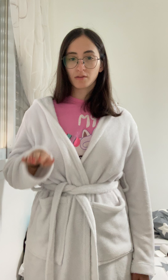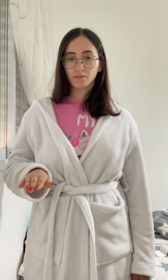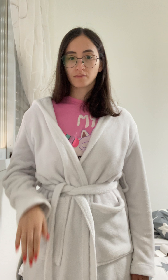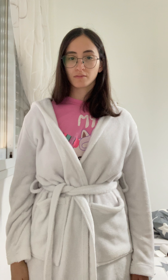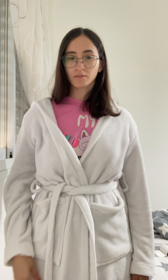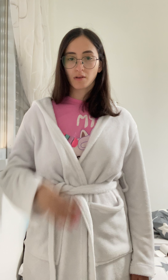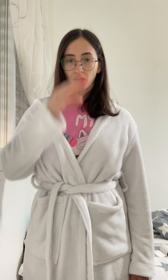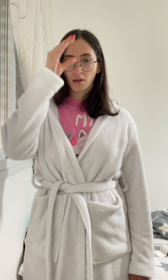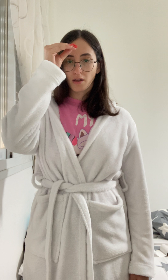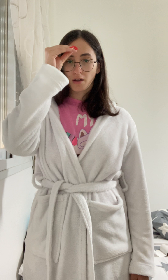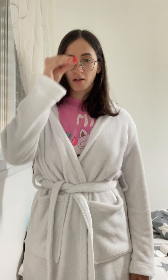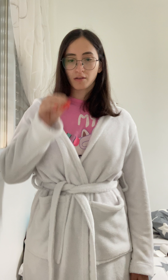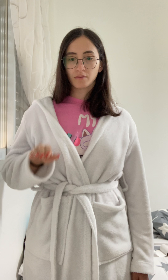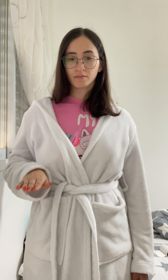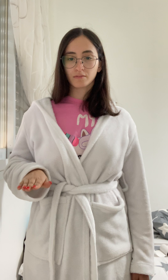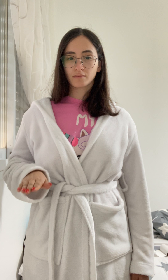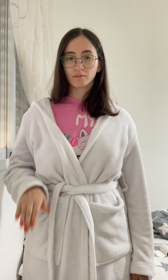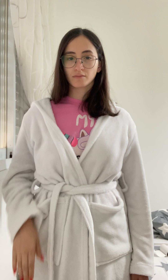ילד